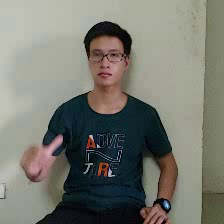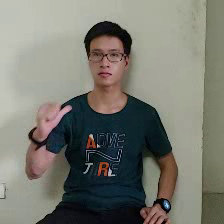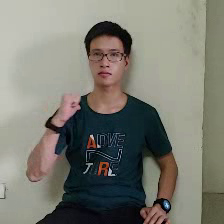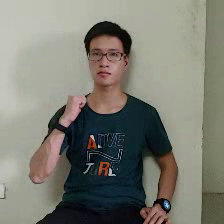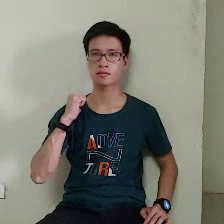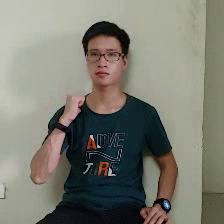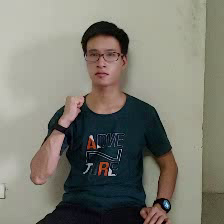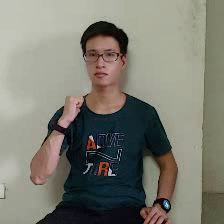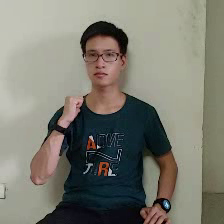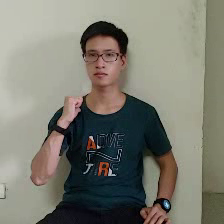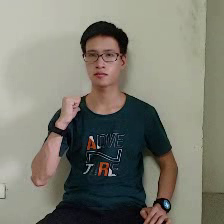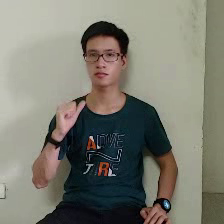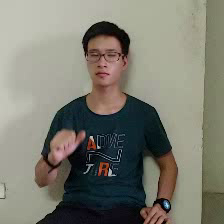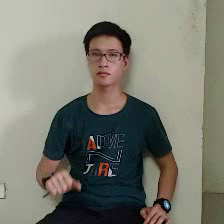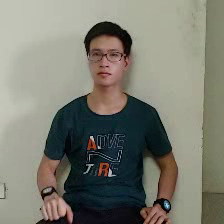Nghỉ ngơi